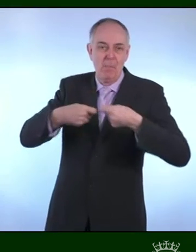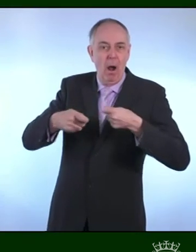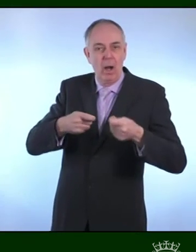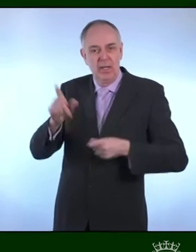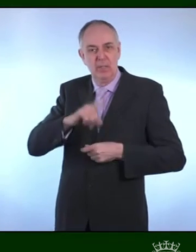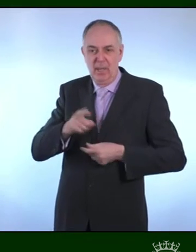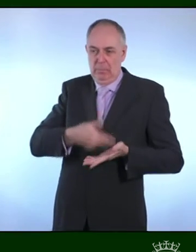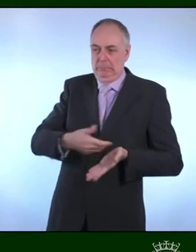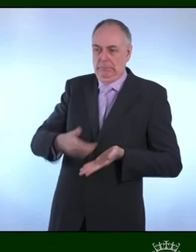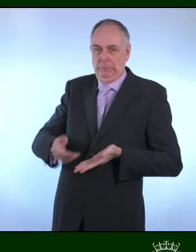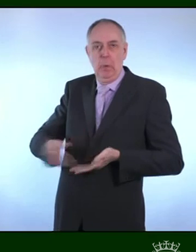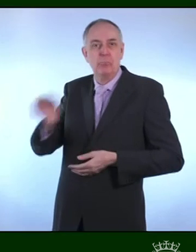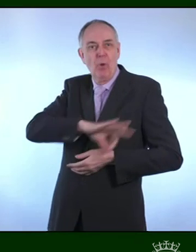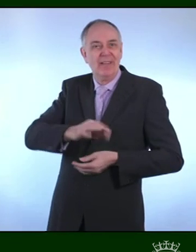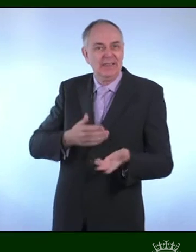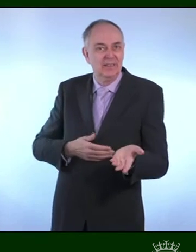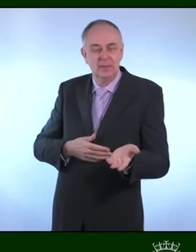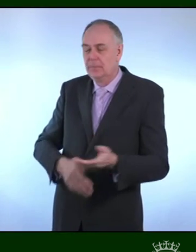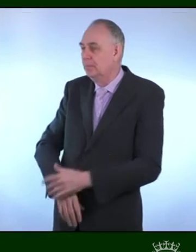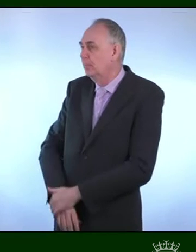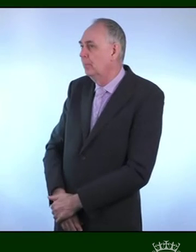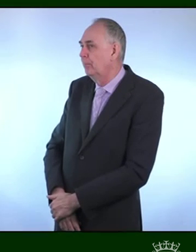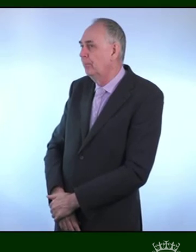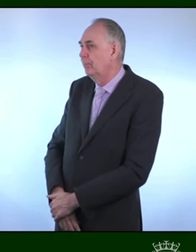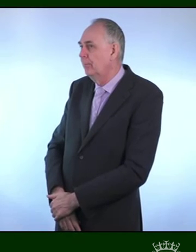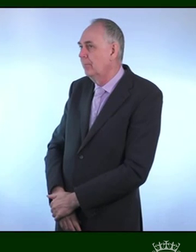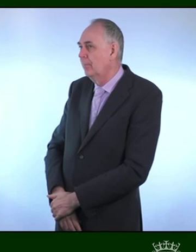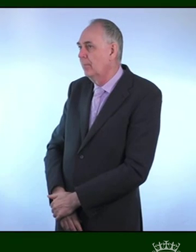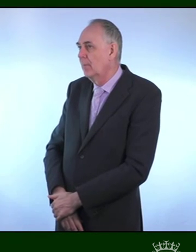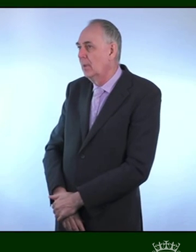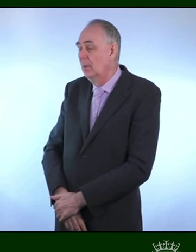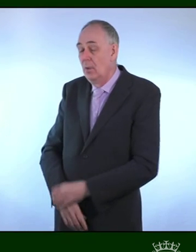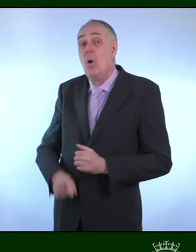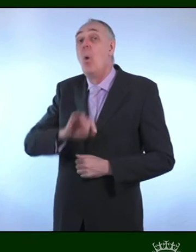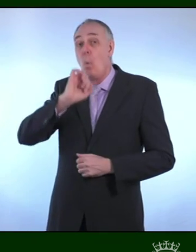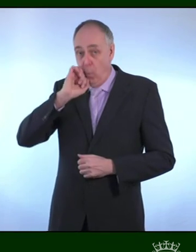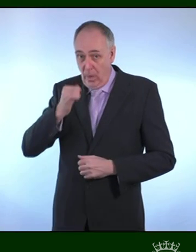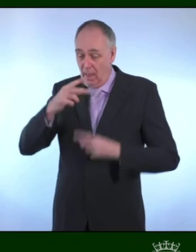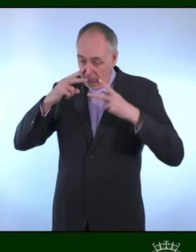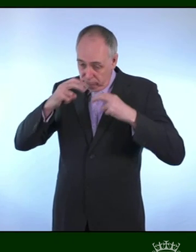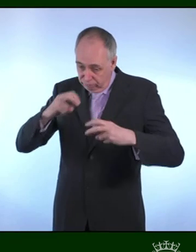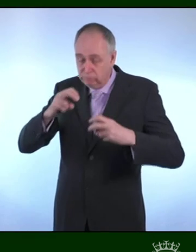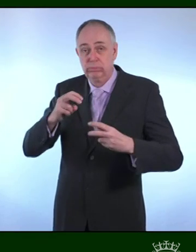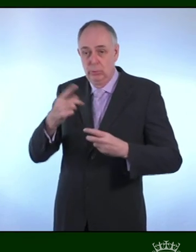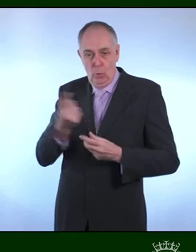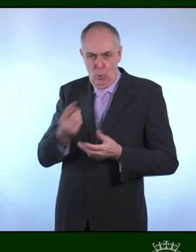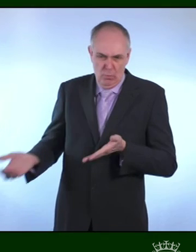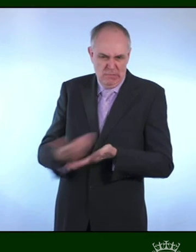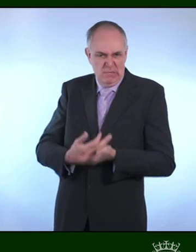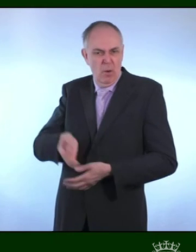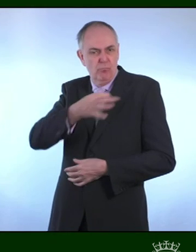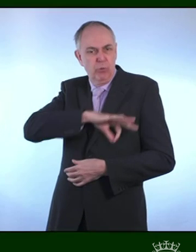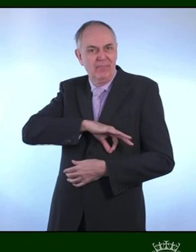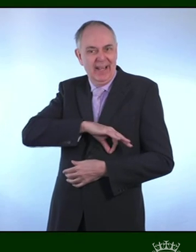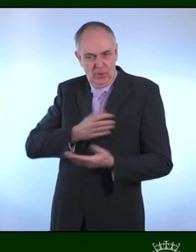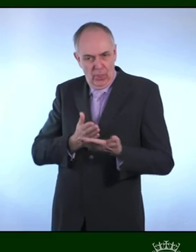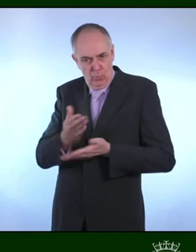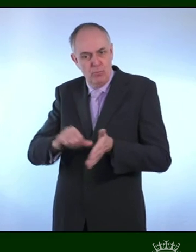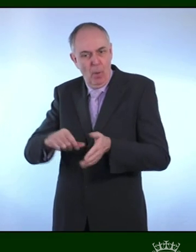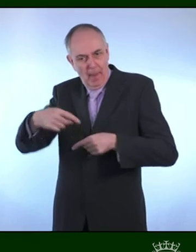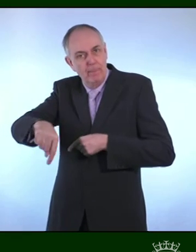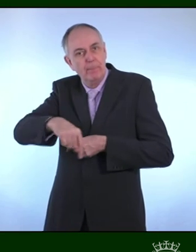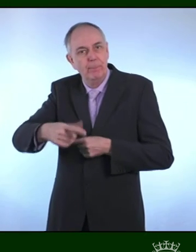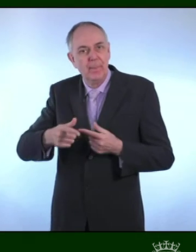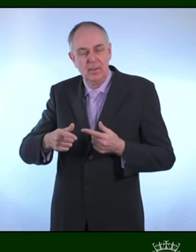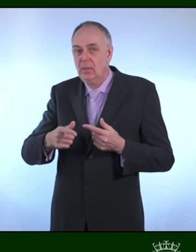Yes, indeed. The profiteering is something that we should be looking at from a legislative point of view in this House, as has happened before in this country.